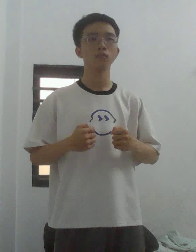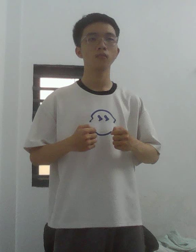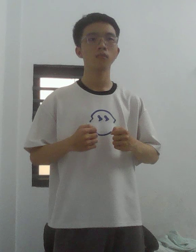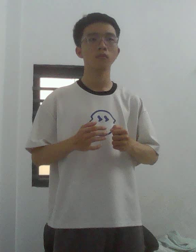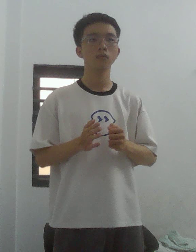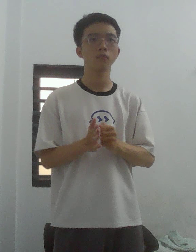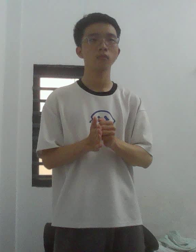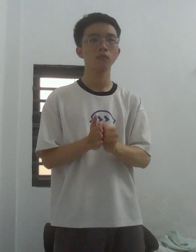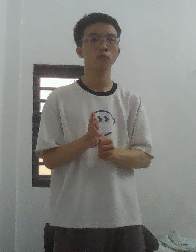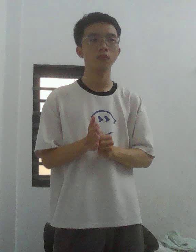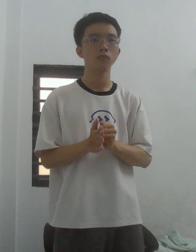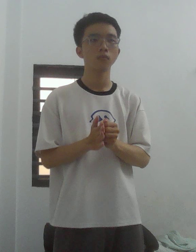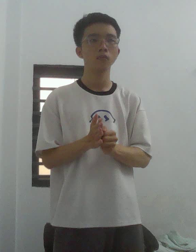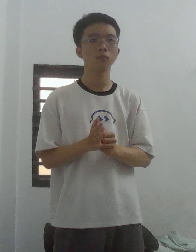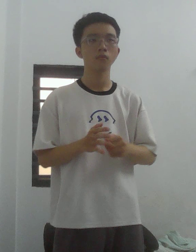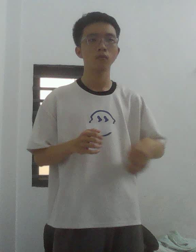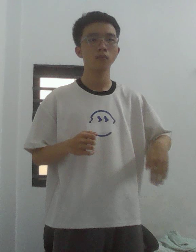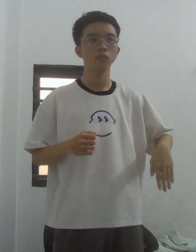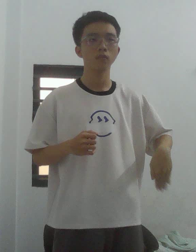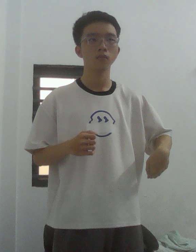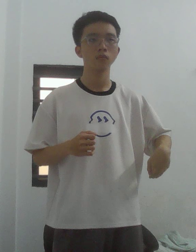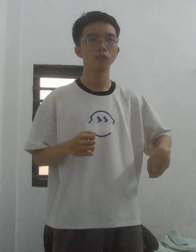thang sau